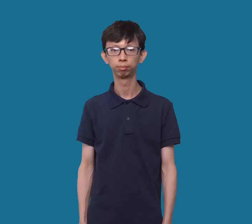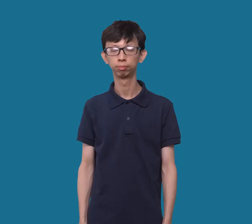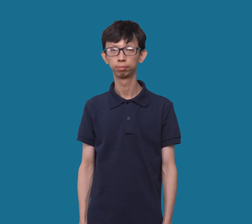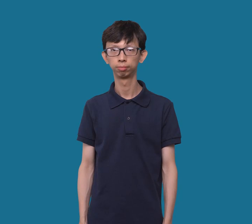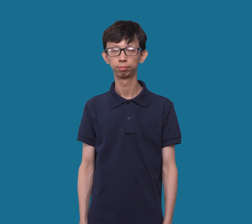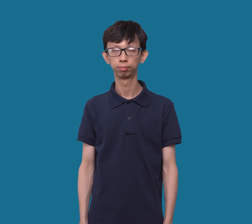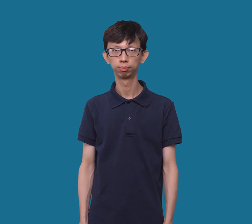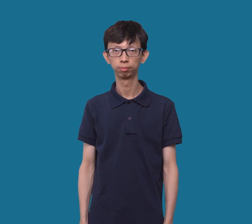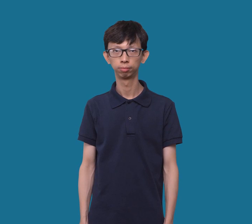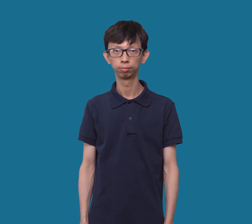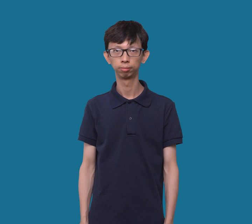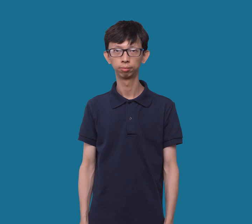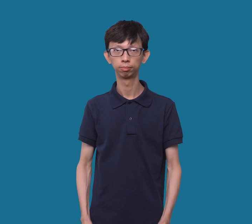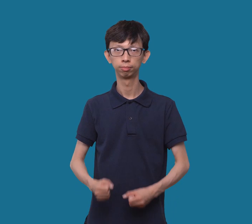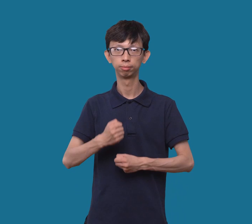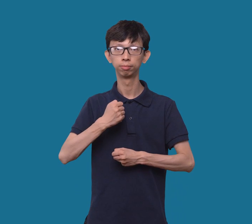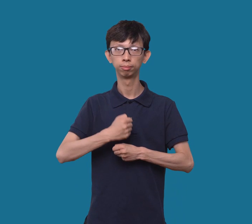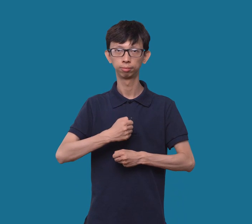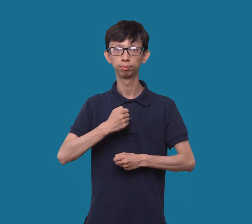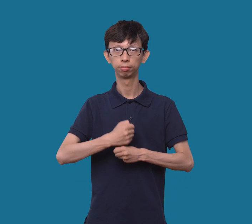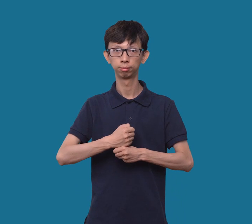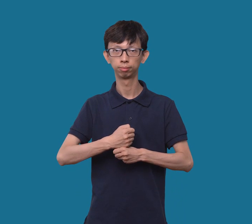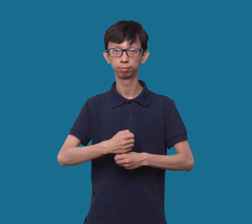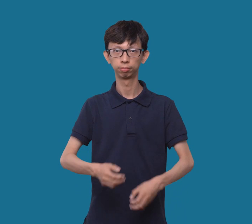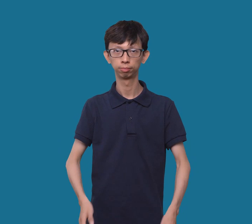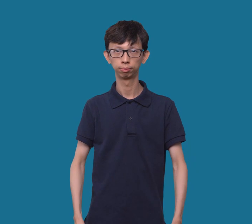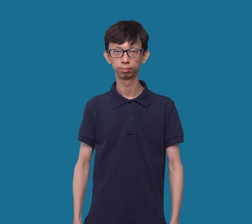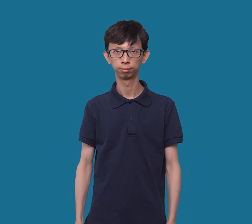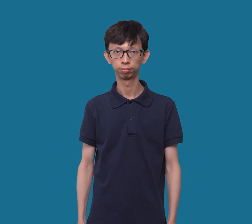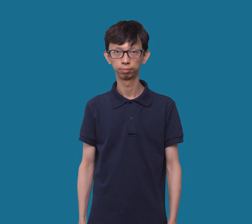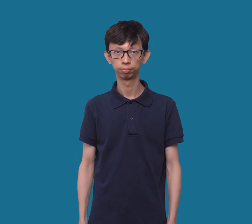công việc